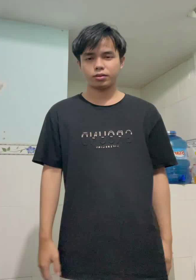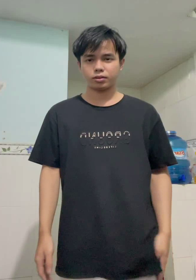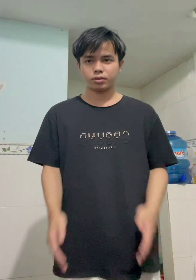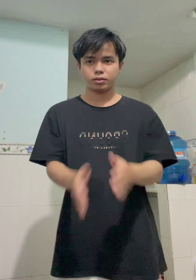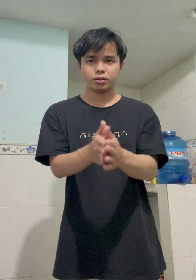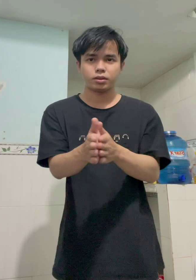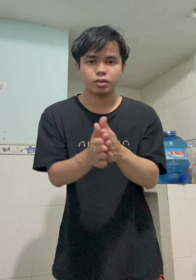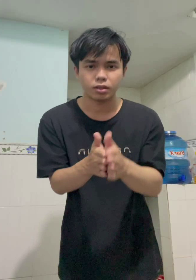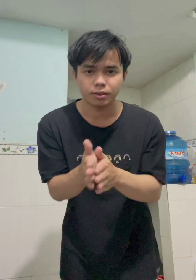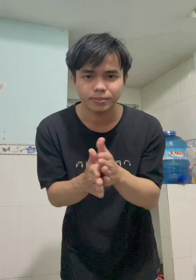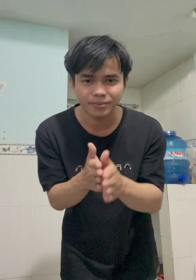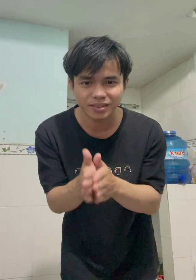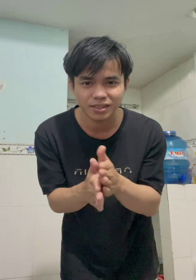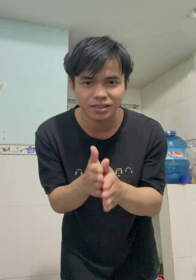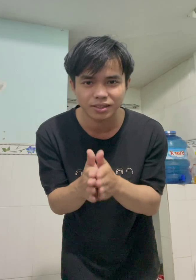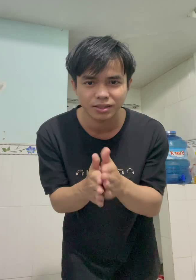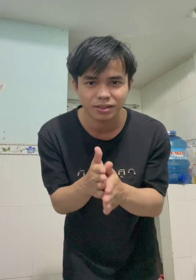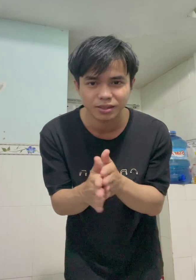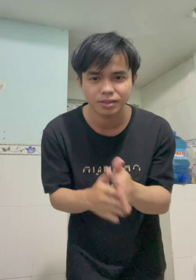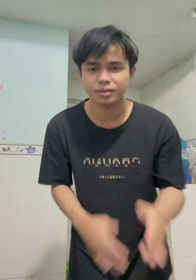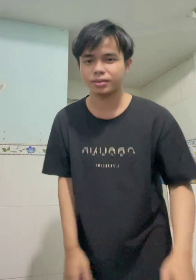hung thu